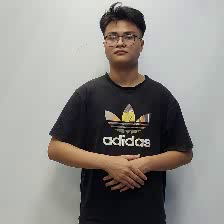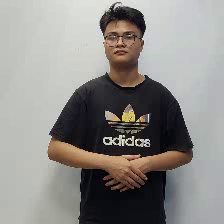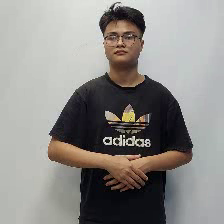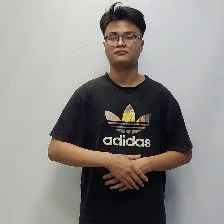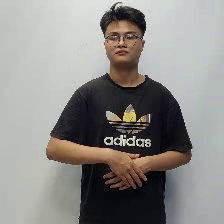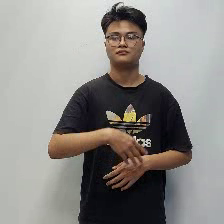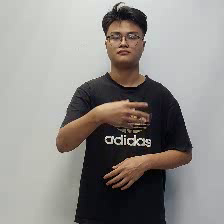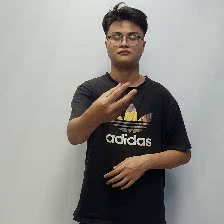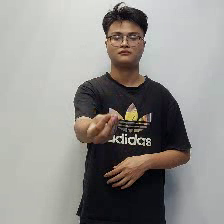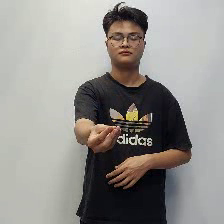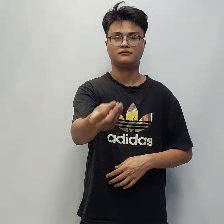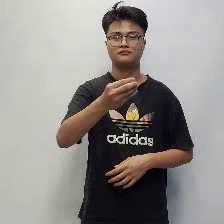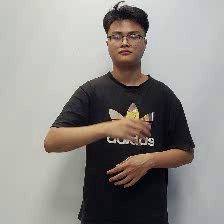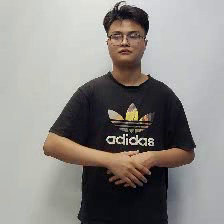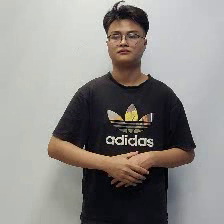Mua